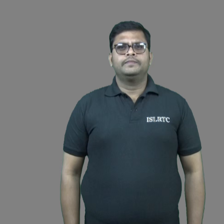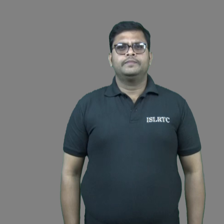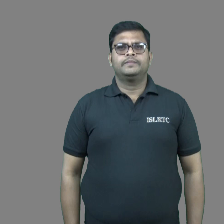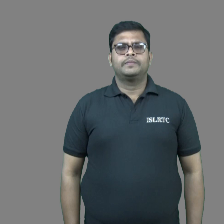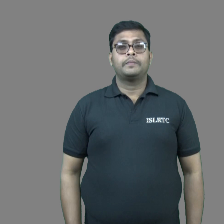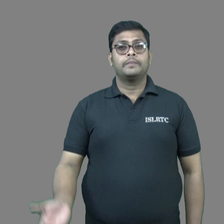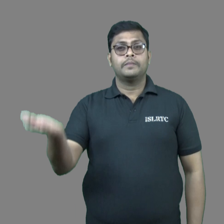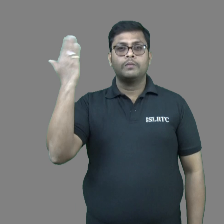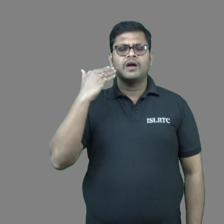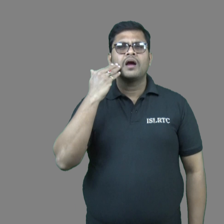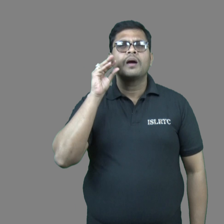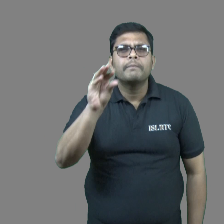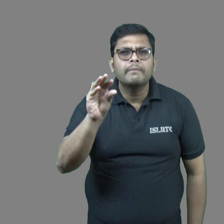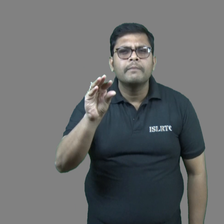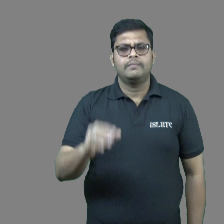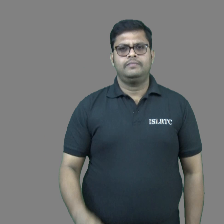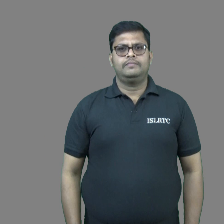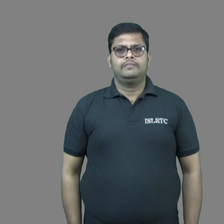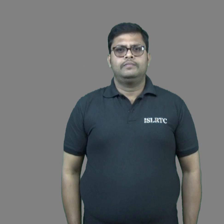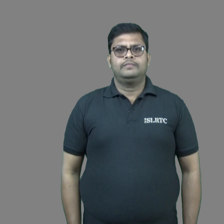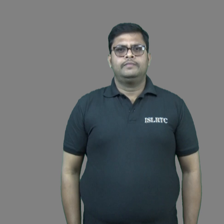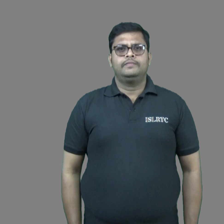Back Date